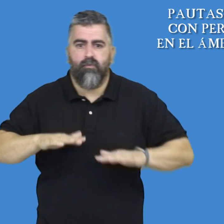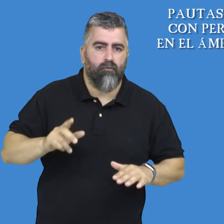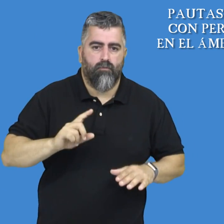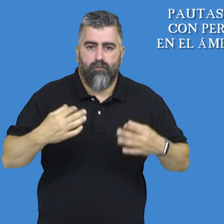no